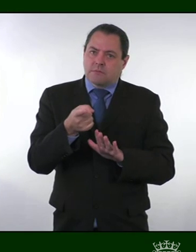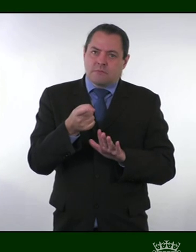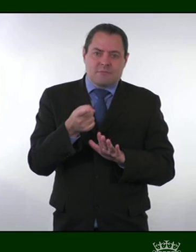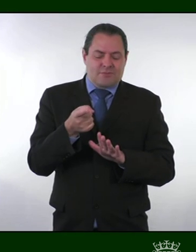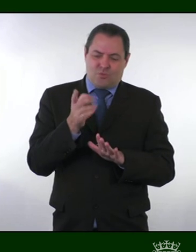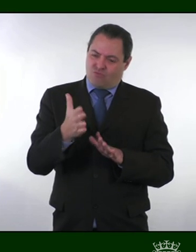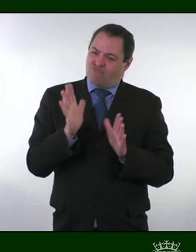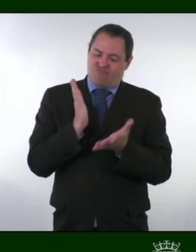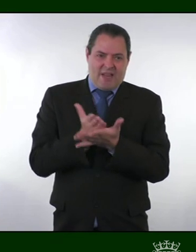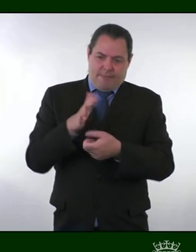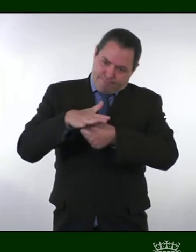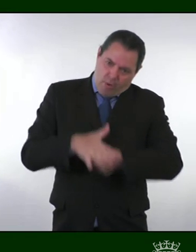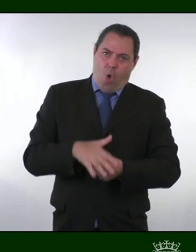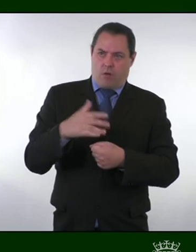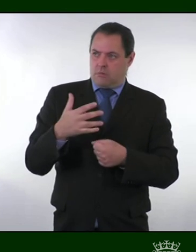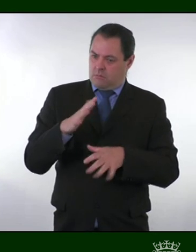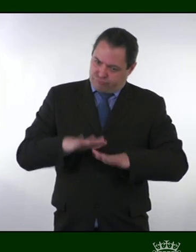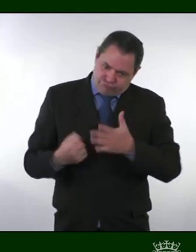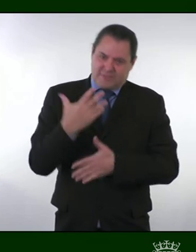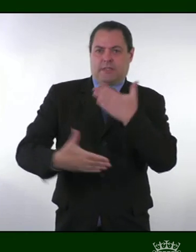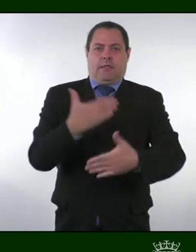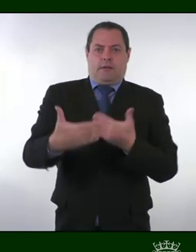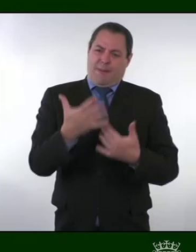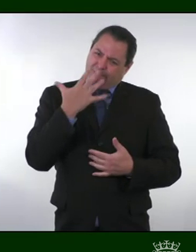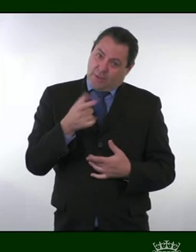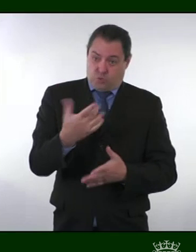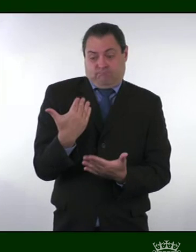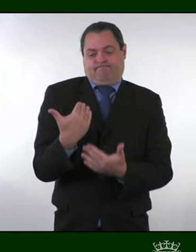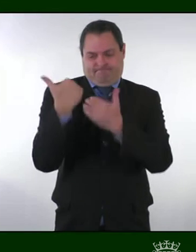Will the Prime Minister take responsibility and finally get a grip?